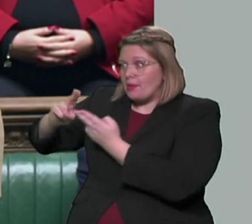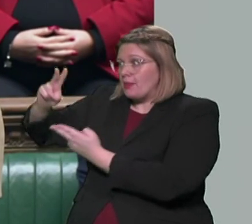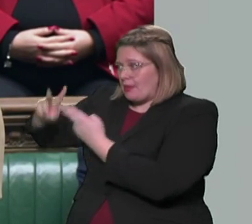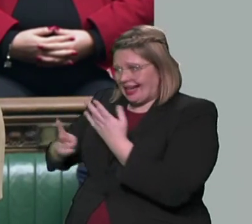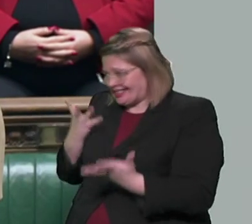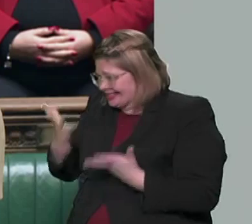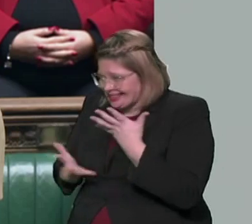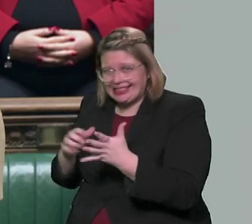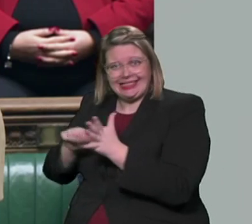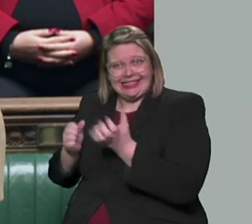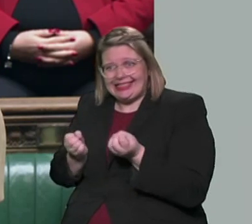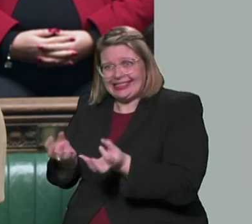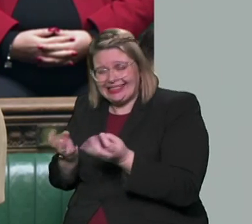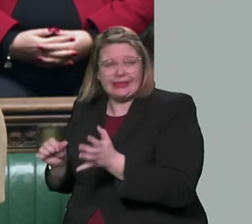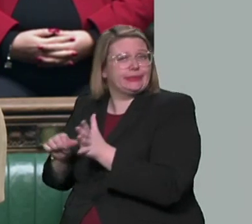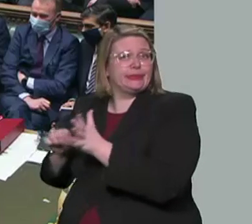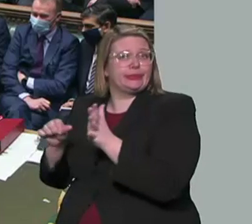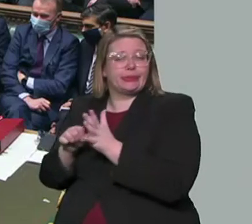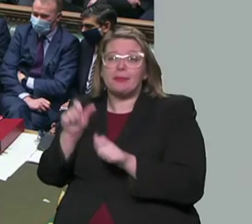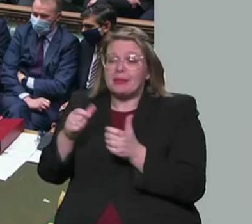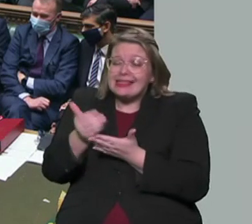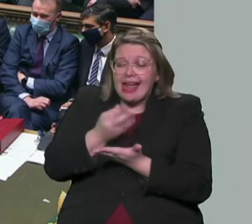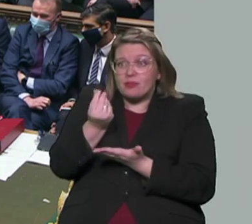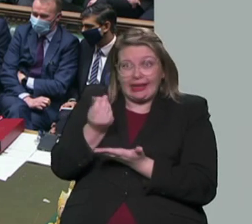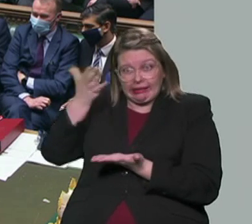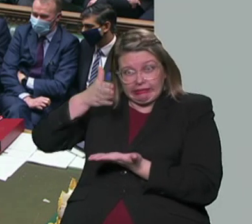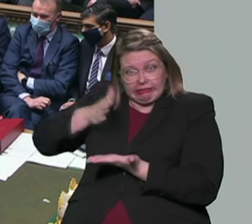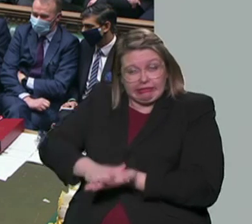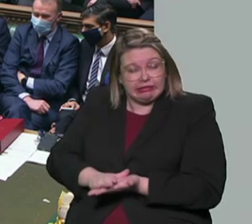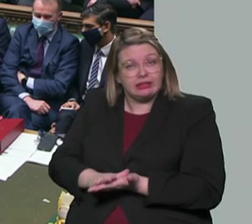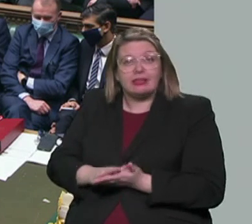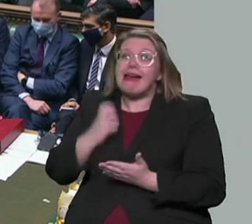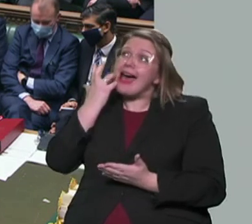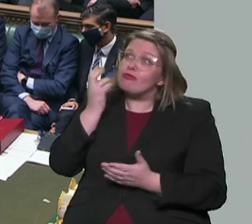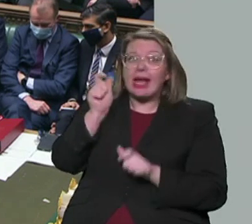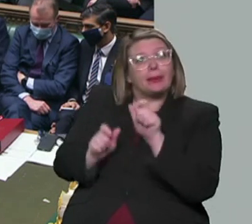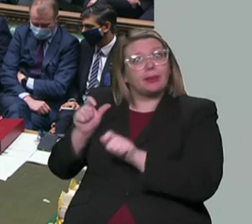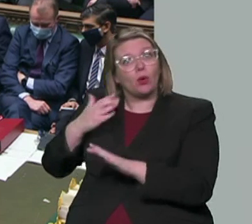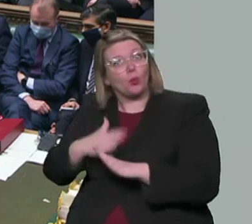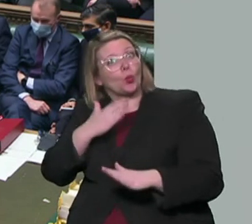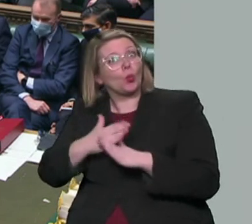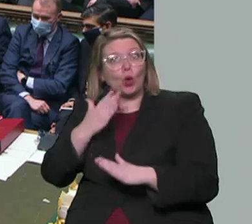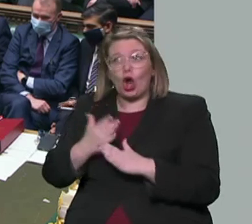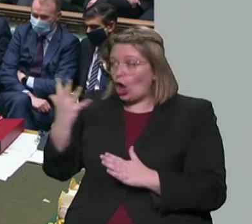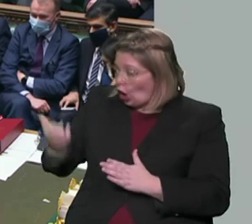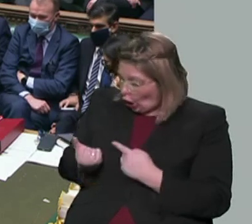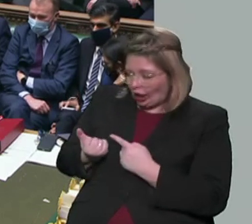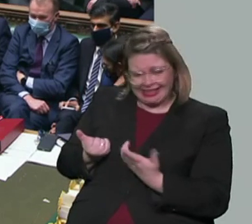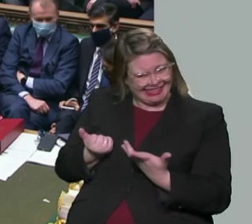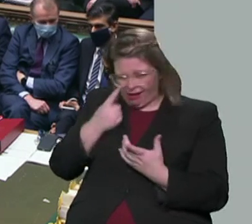Hard-earned savings will be hit, and the wages of working people will not go as far.